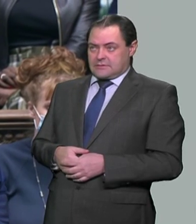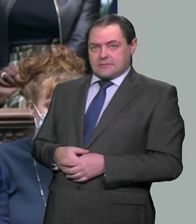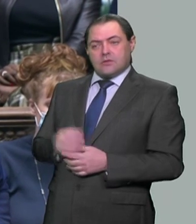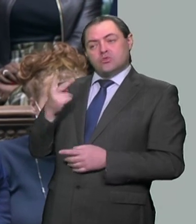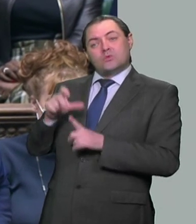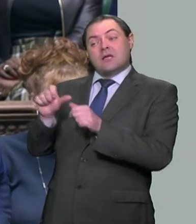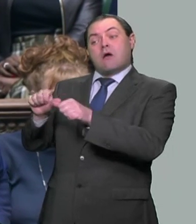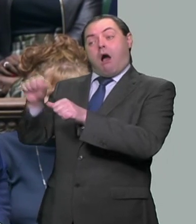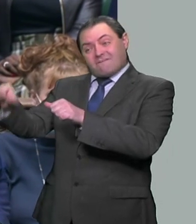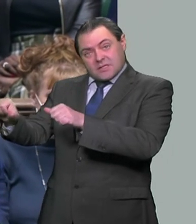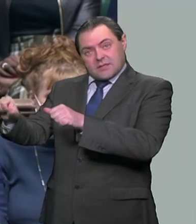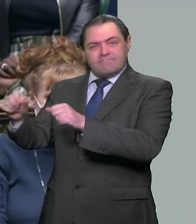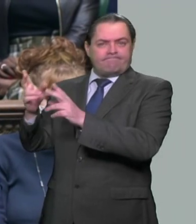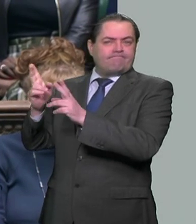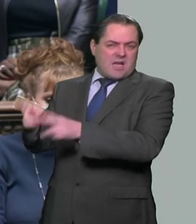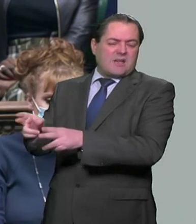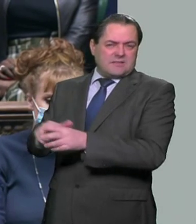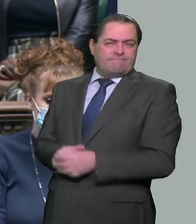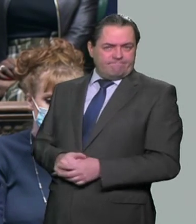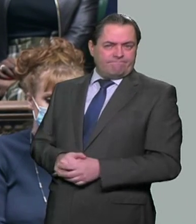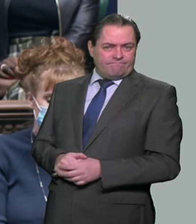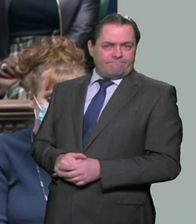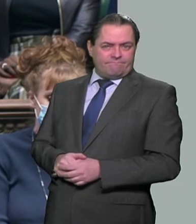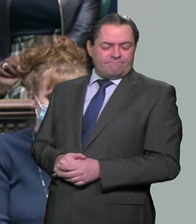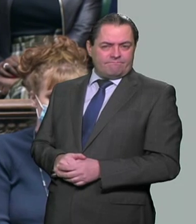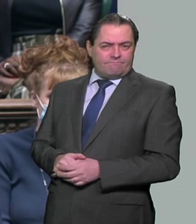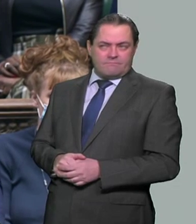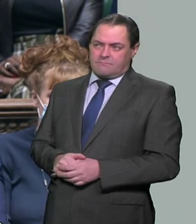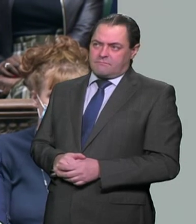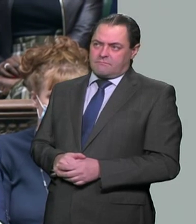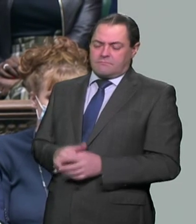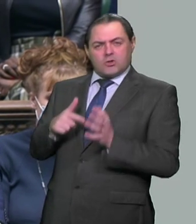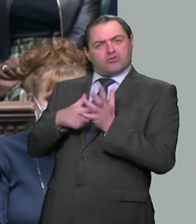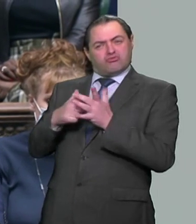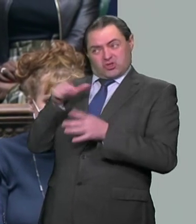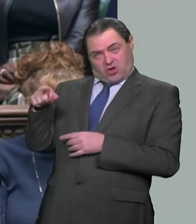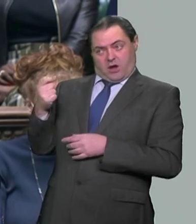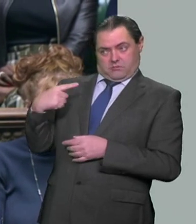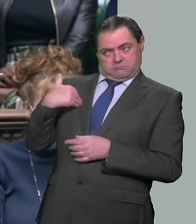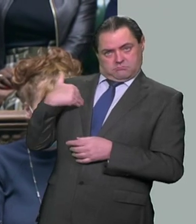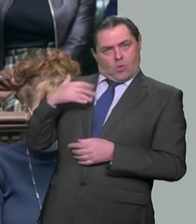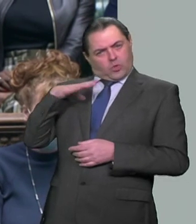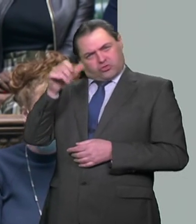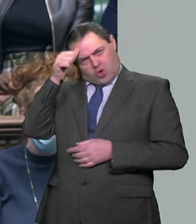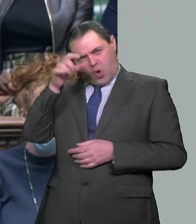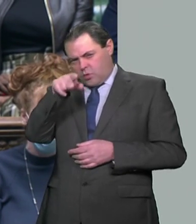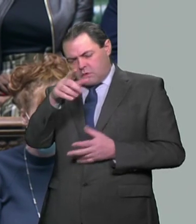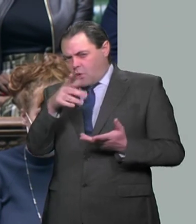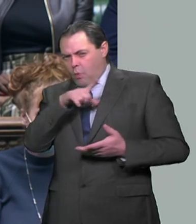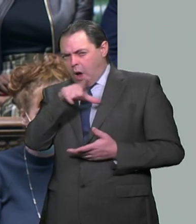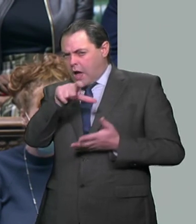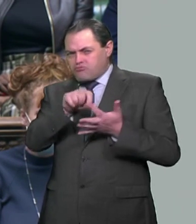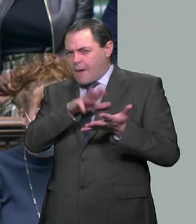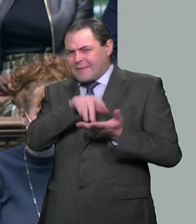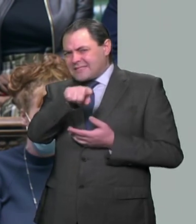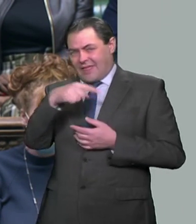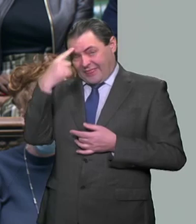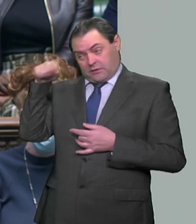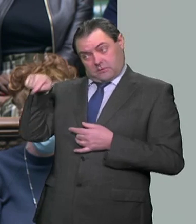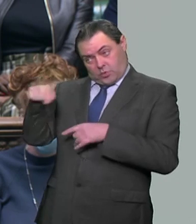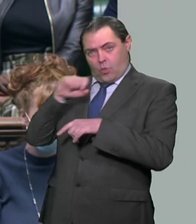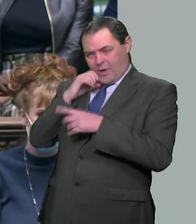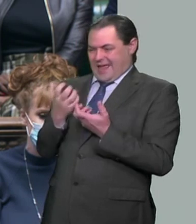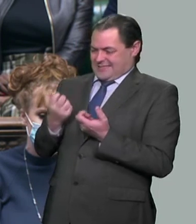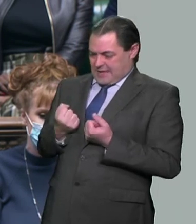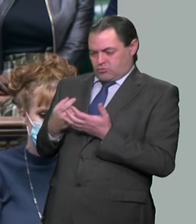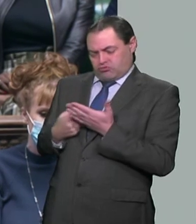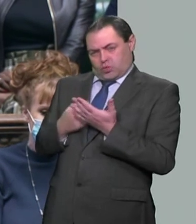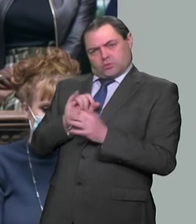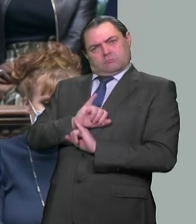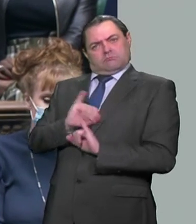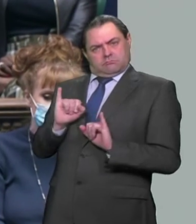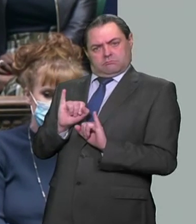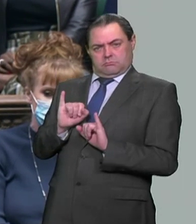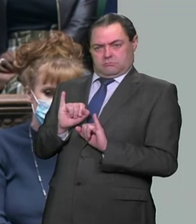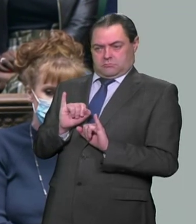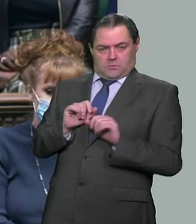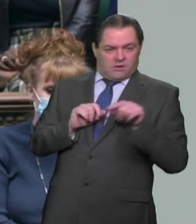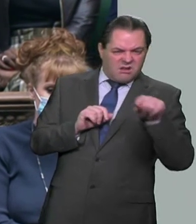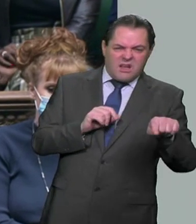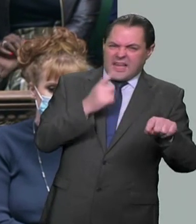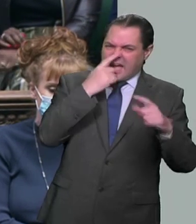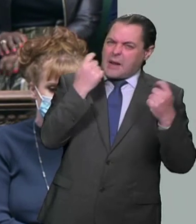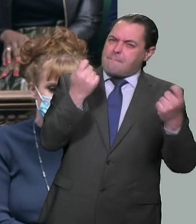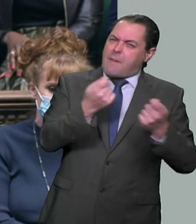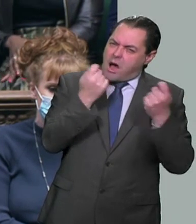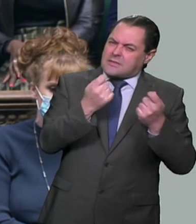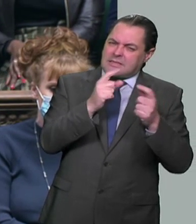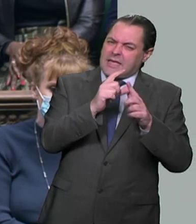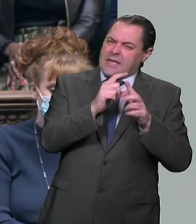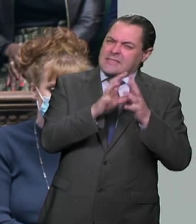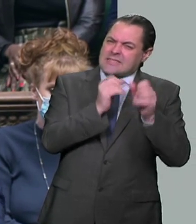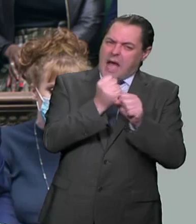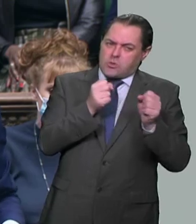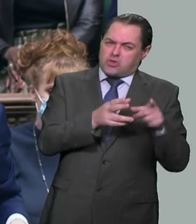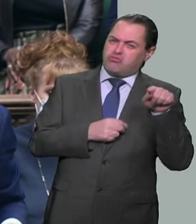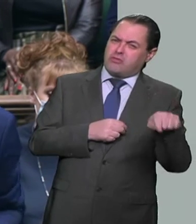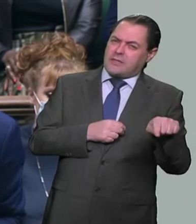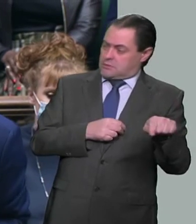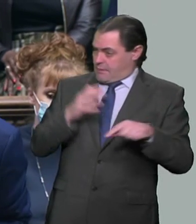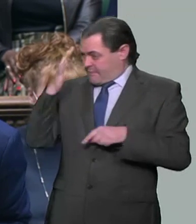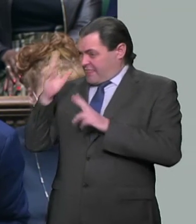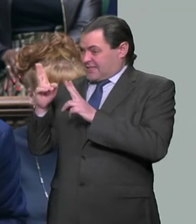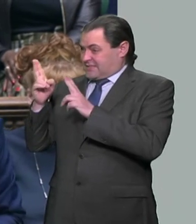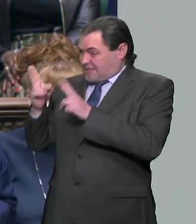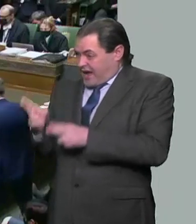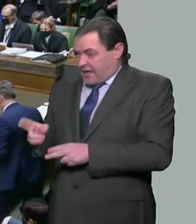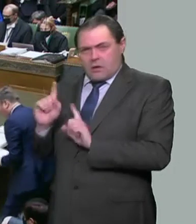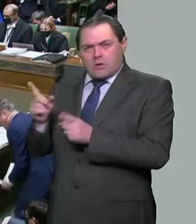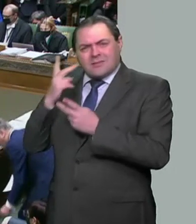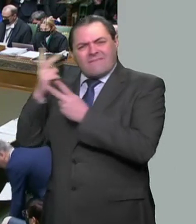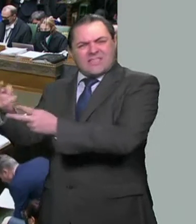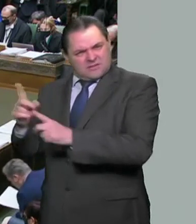Two days later, Trisha’s mum died. What Trisha wants to know is: why did the Prime Minister expect her to accept that the rules allowed a Downing Street party but did not allow her to visit her dying mother?